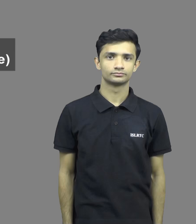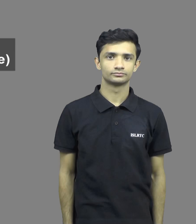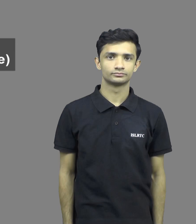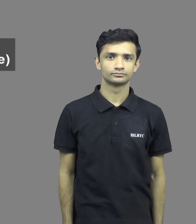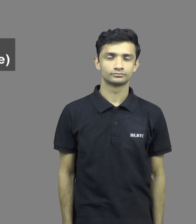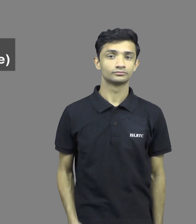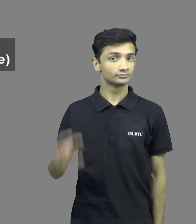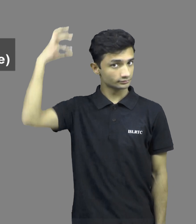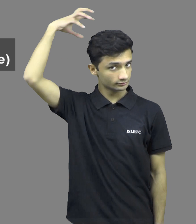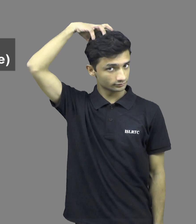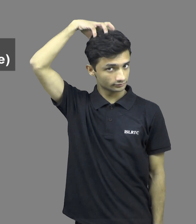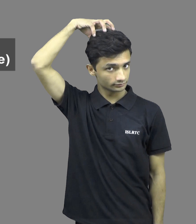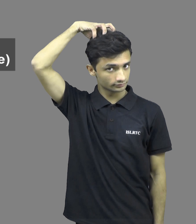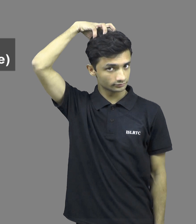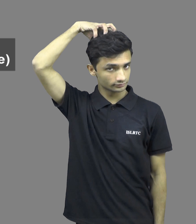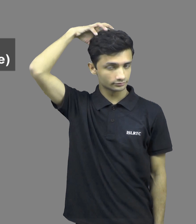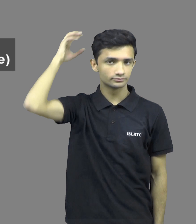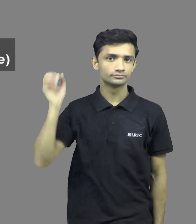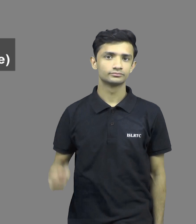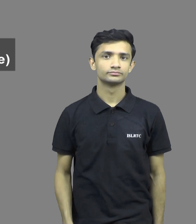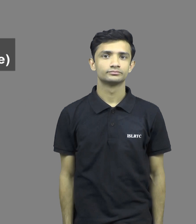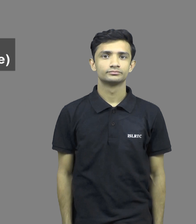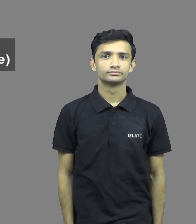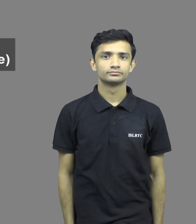Bun (Hair Style)